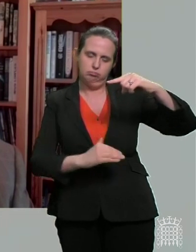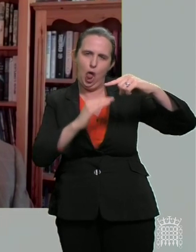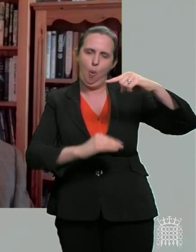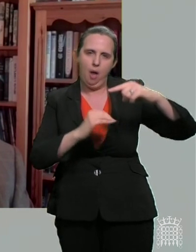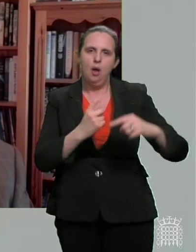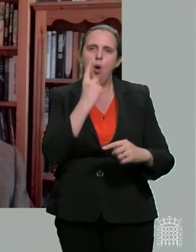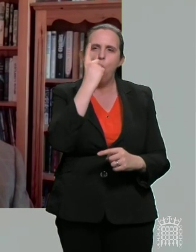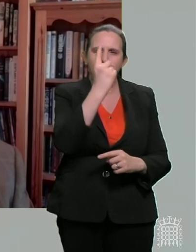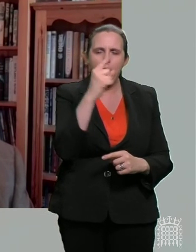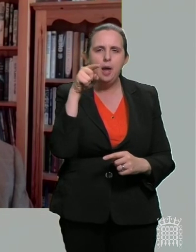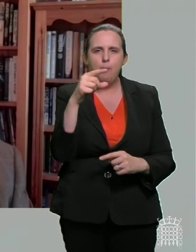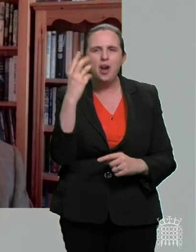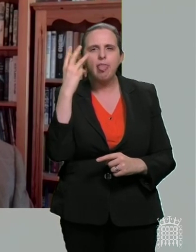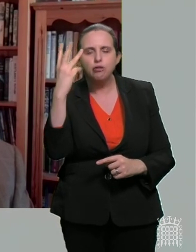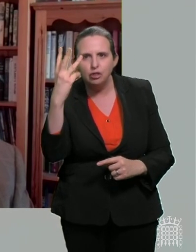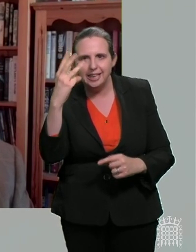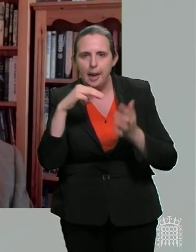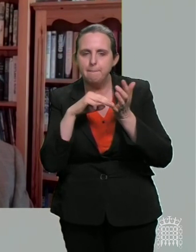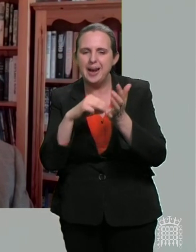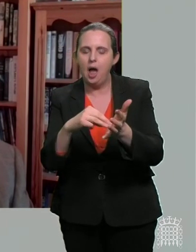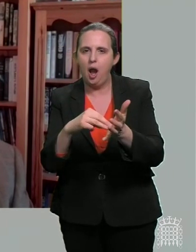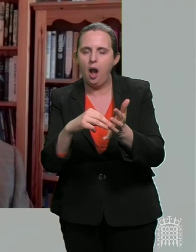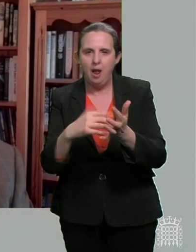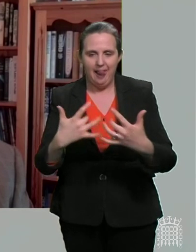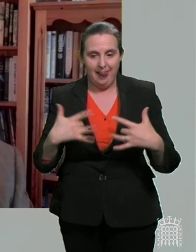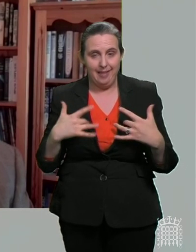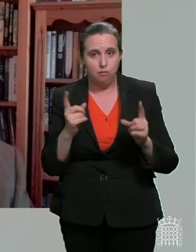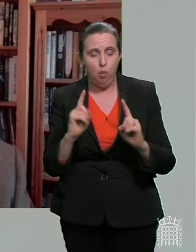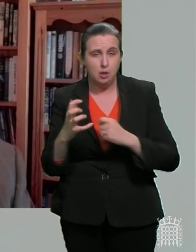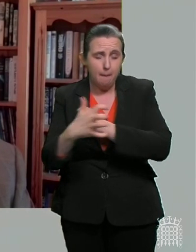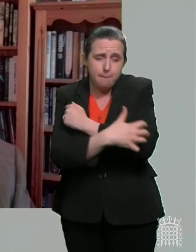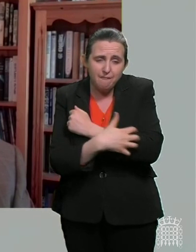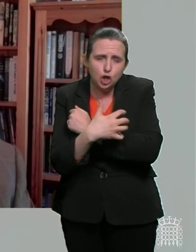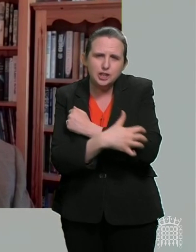That is a truly shocking figure that should make this Tory Government utterly ashamed.